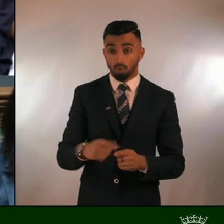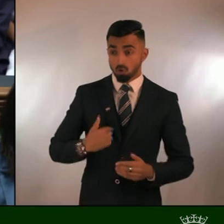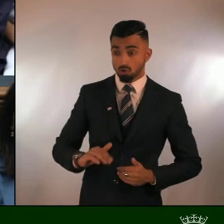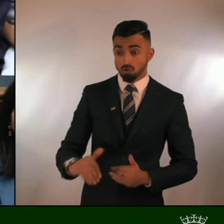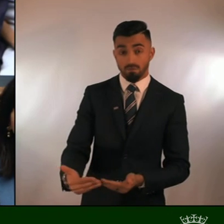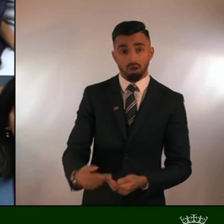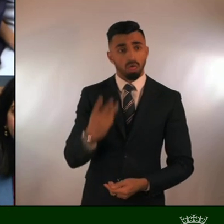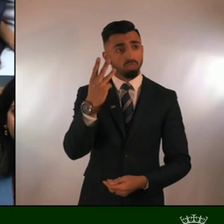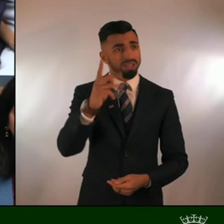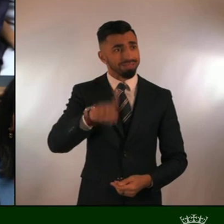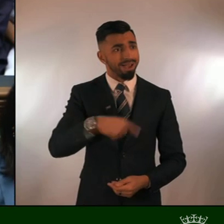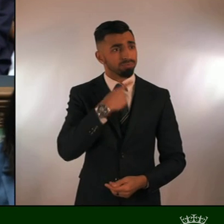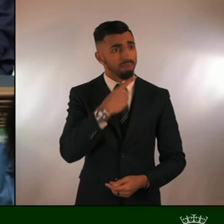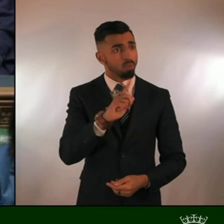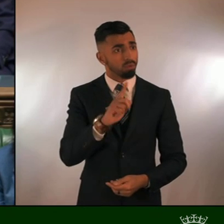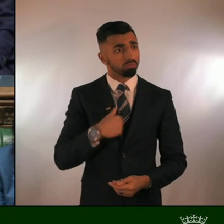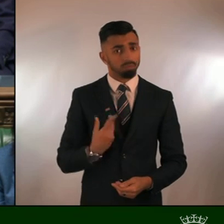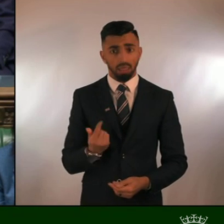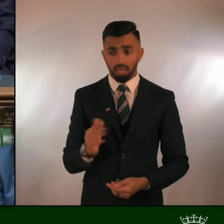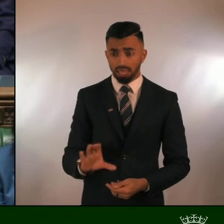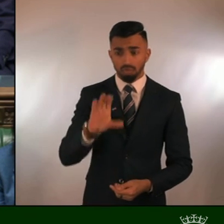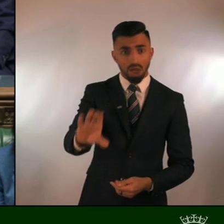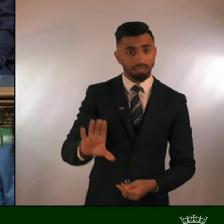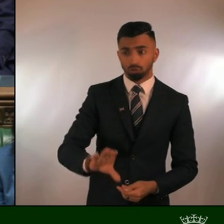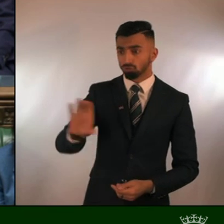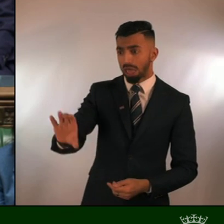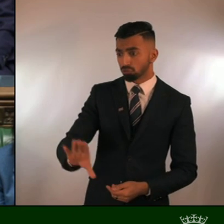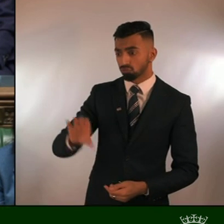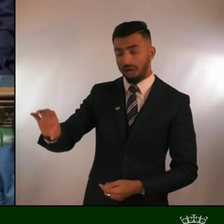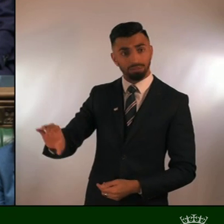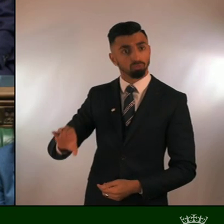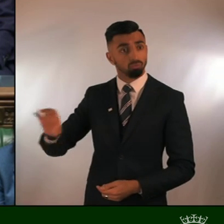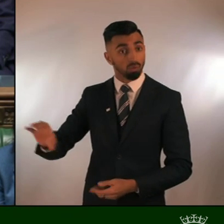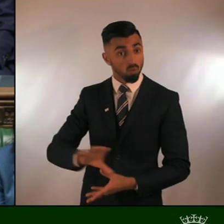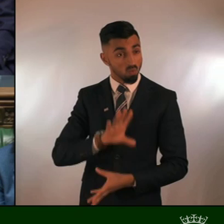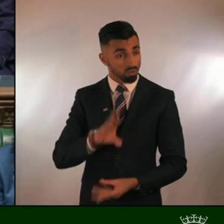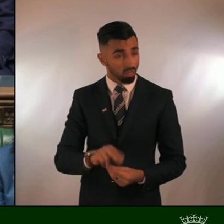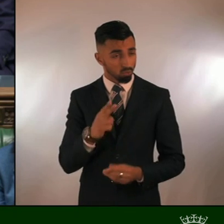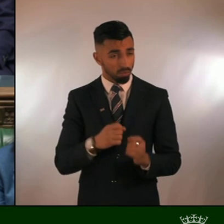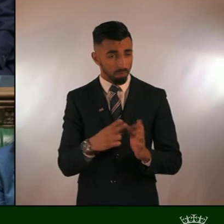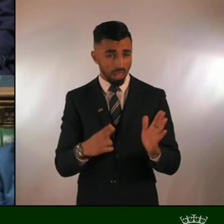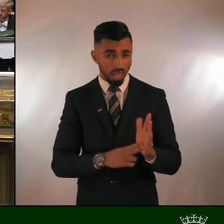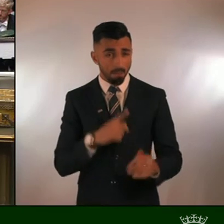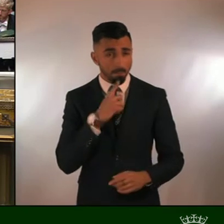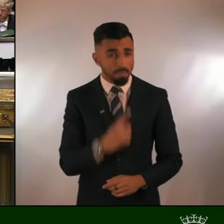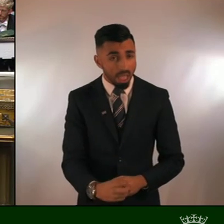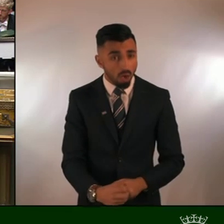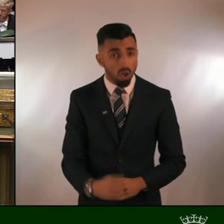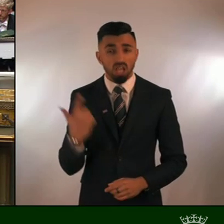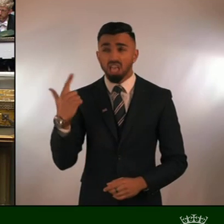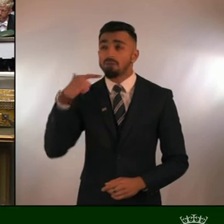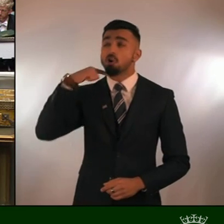This is a £2 billion cash injection direct to 700,000 of our smallest businesses.